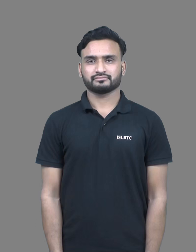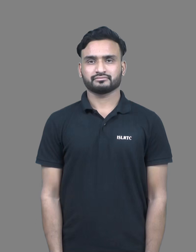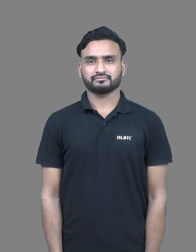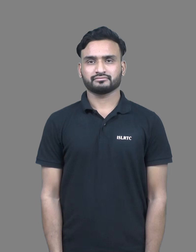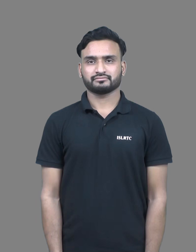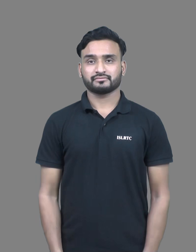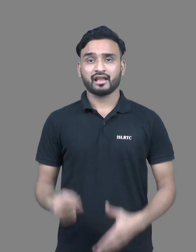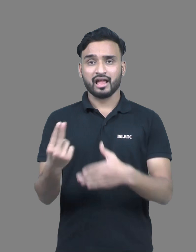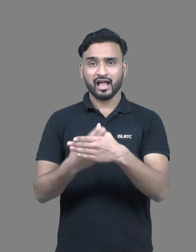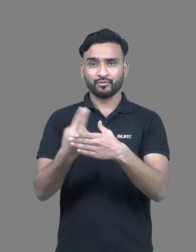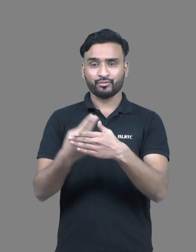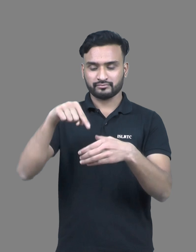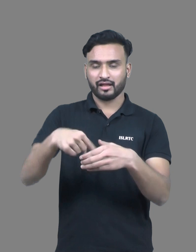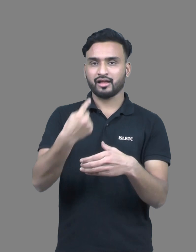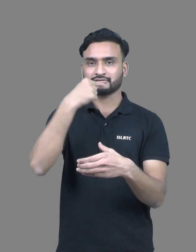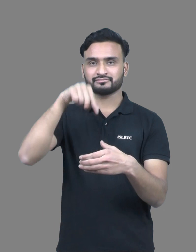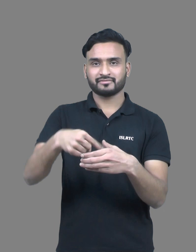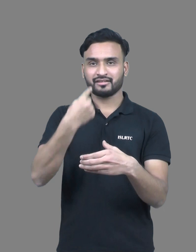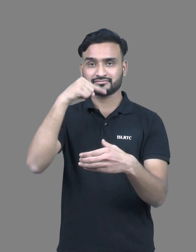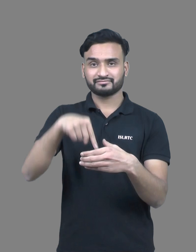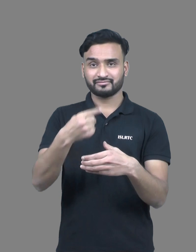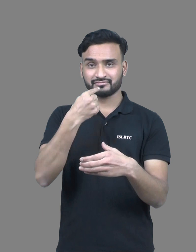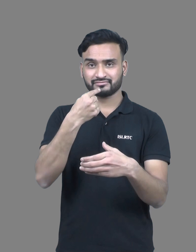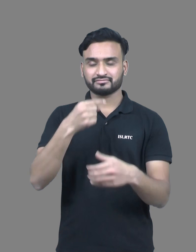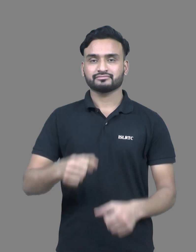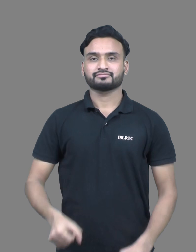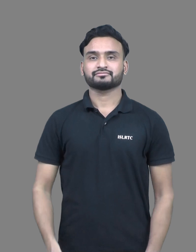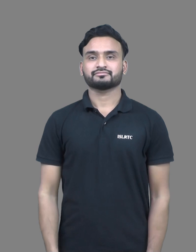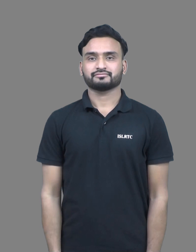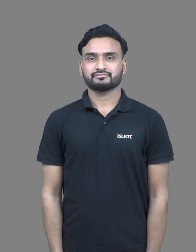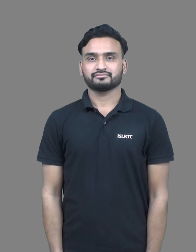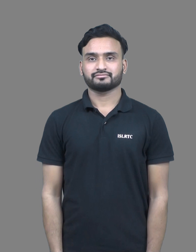French Fries